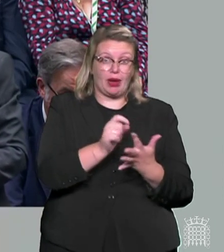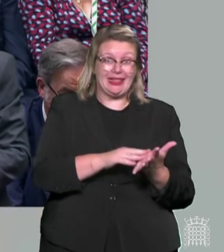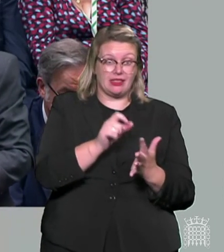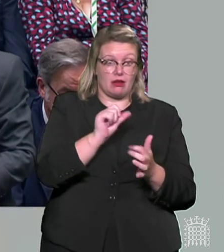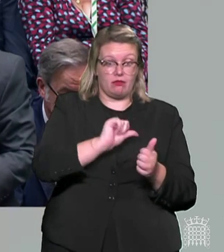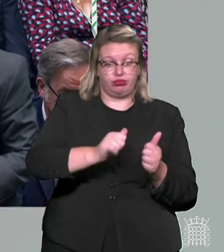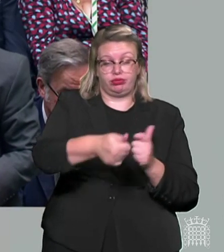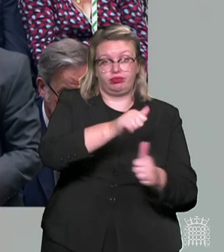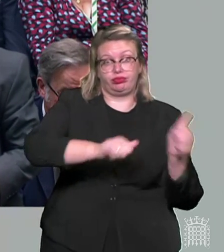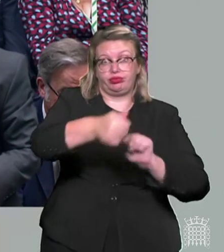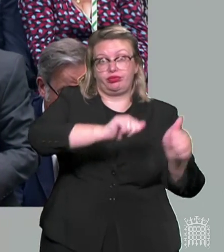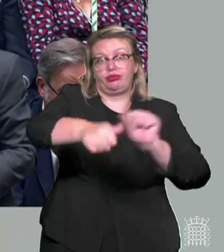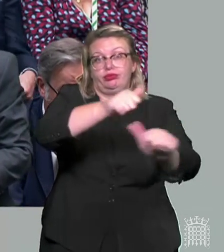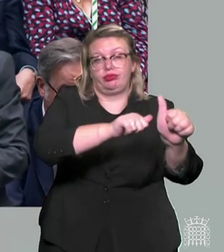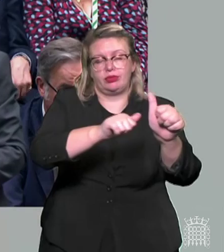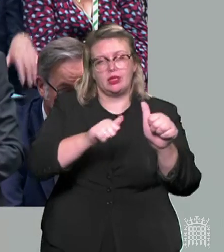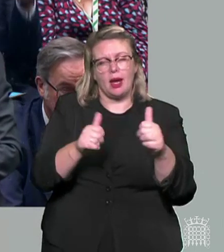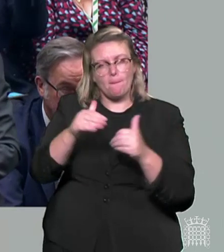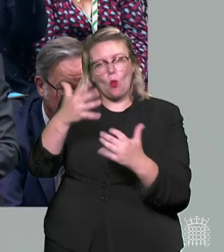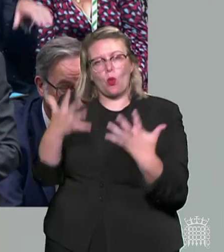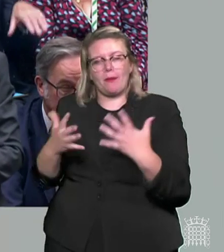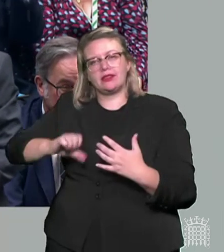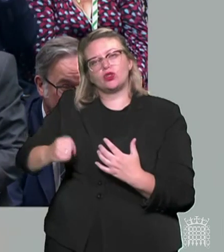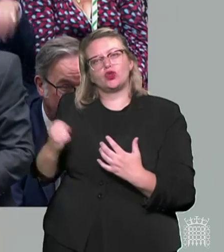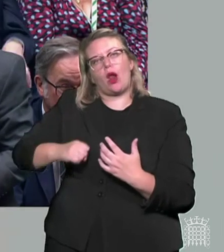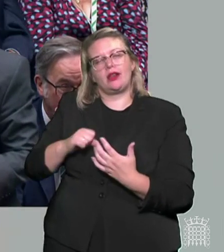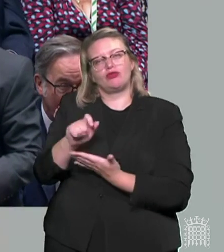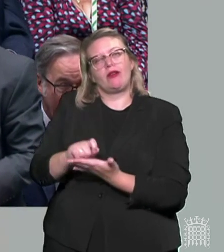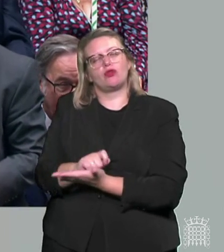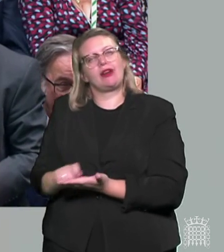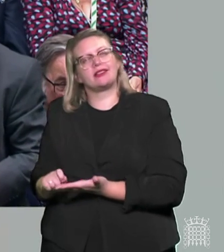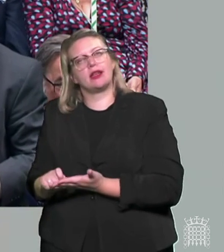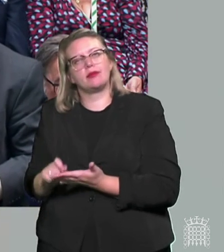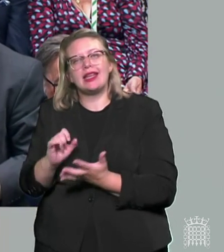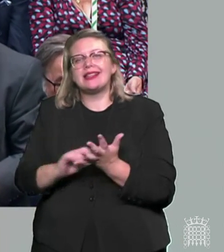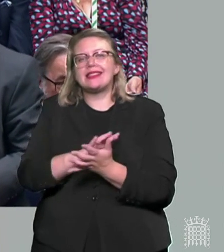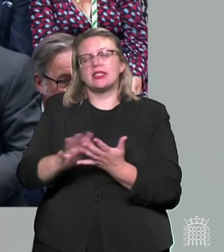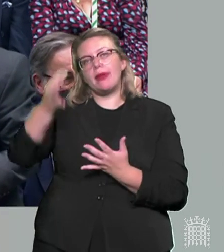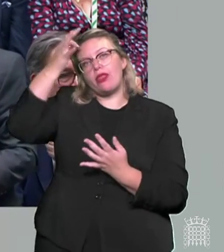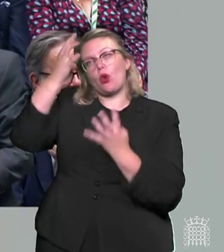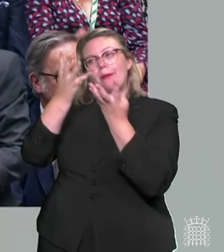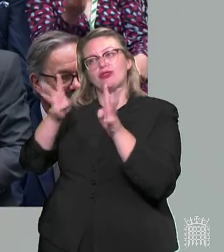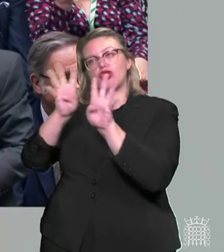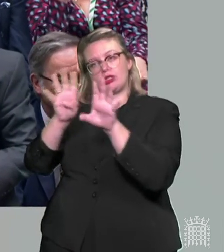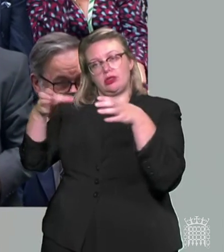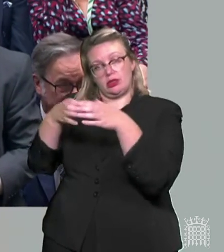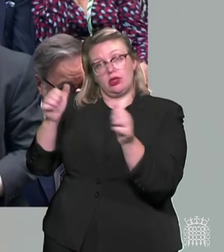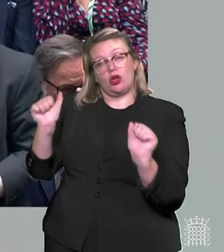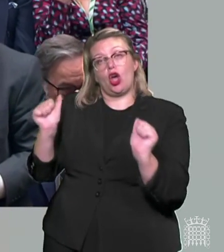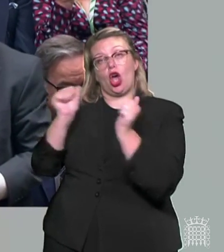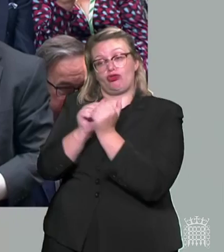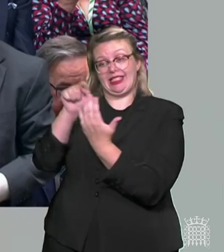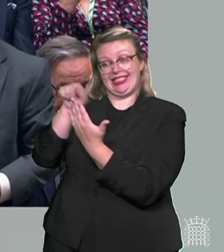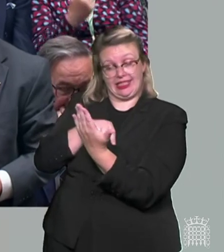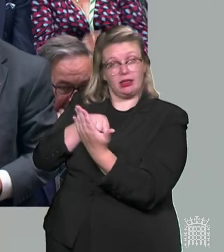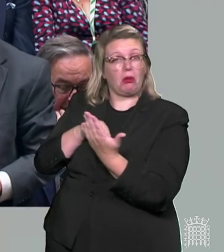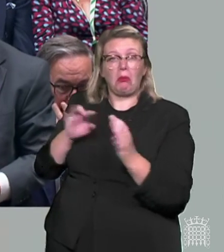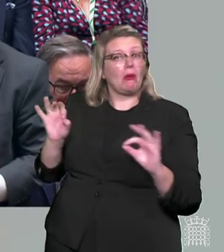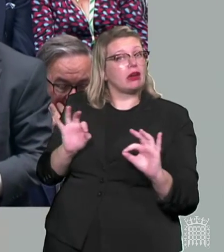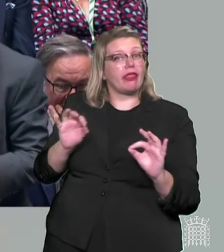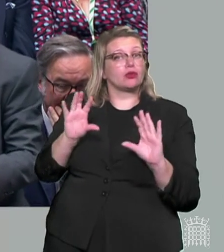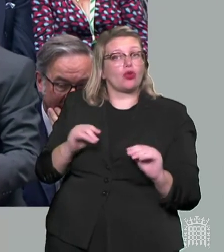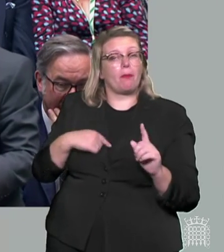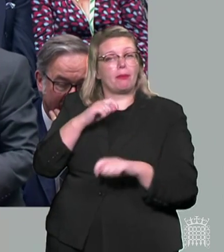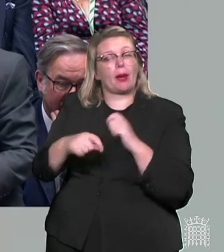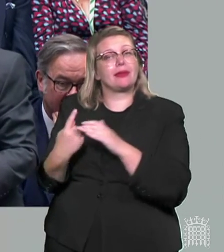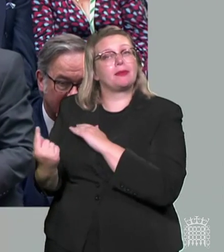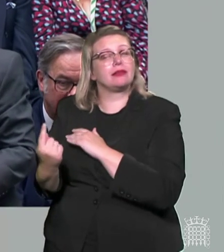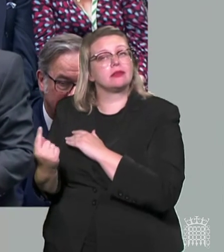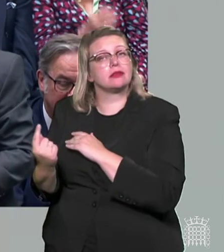May I remind the PM of the Smith Commission report, which states:“It is agreed that nothing in this report prevents Scotland becoming an independent country”?